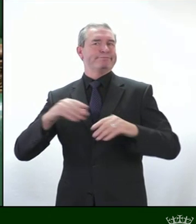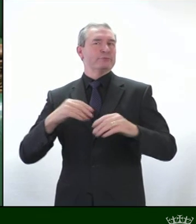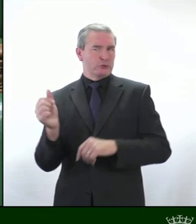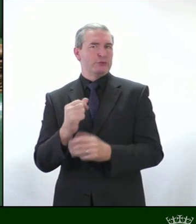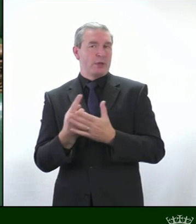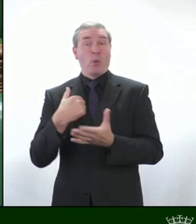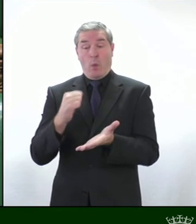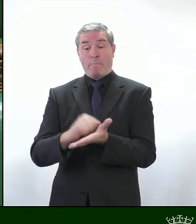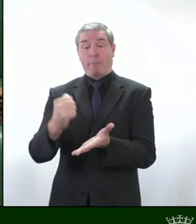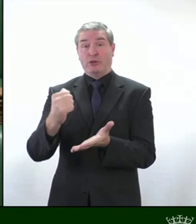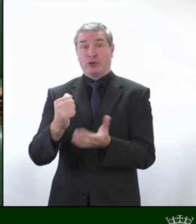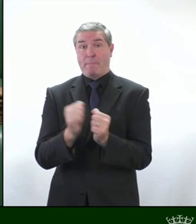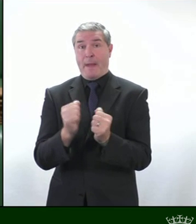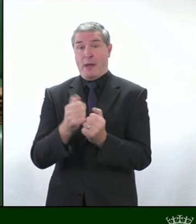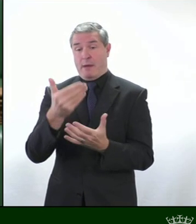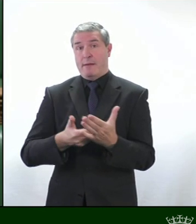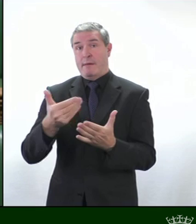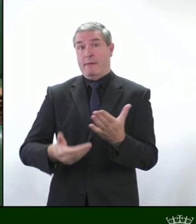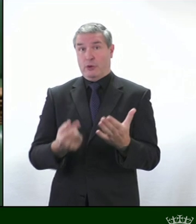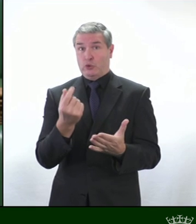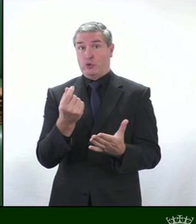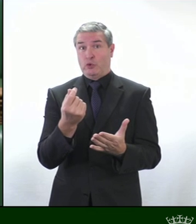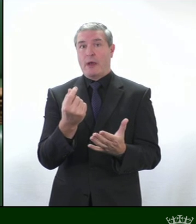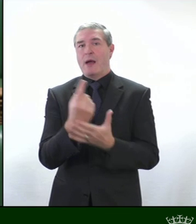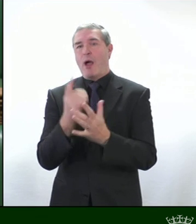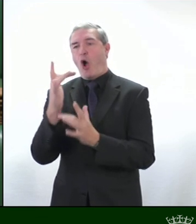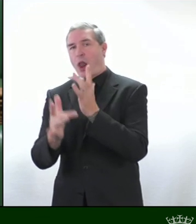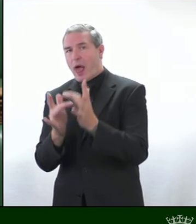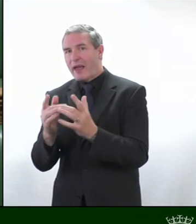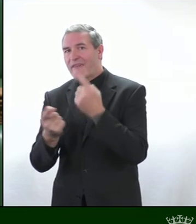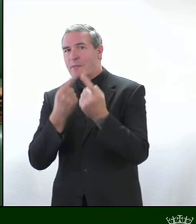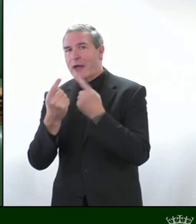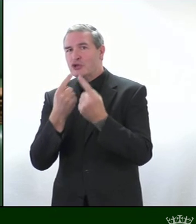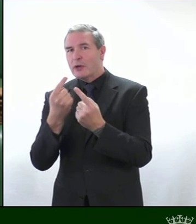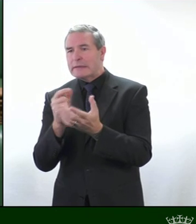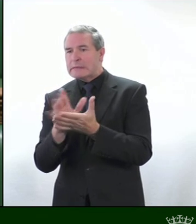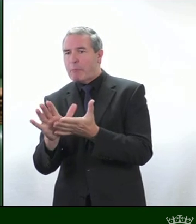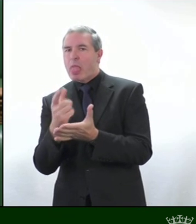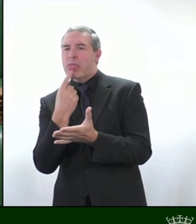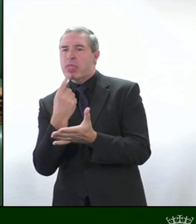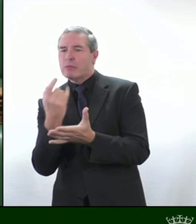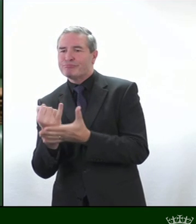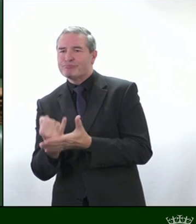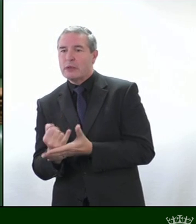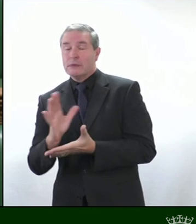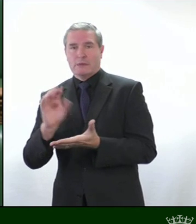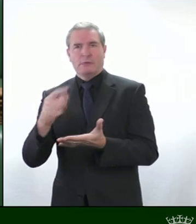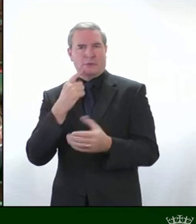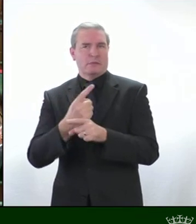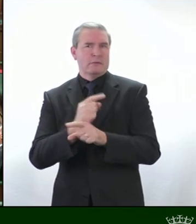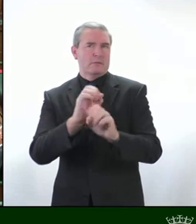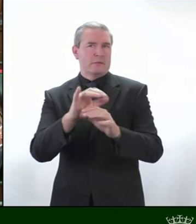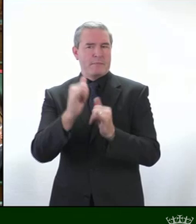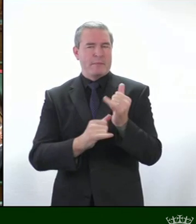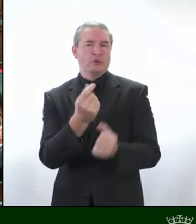We will be publishing a paper very shortly on online harms designed to tackle the very disinformation that he speaks of.